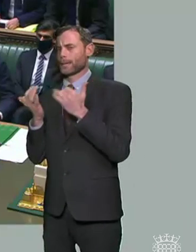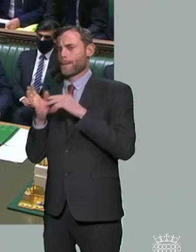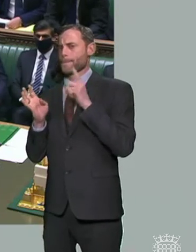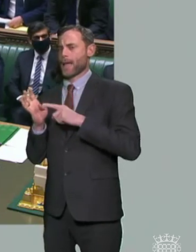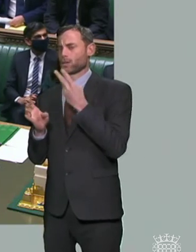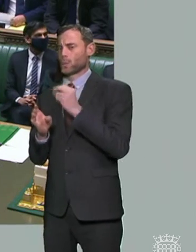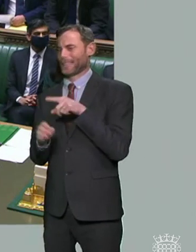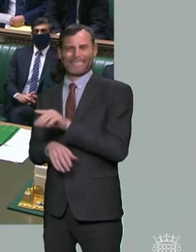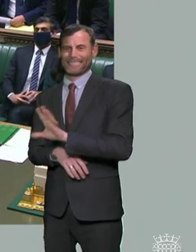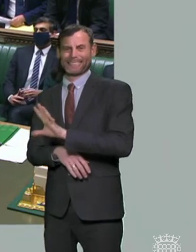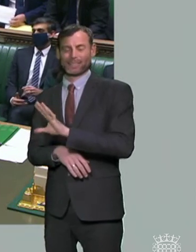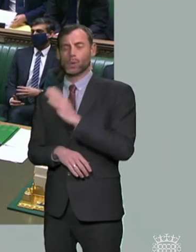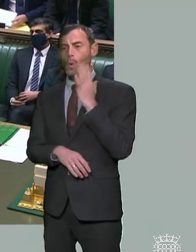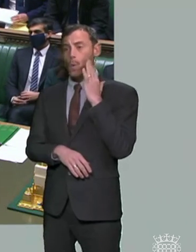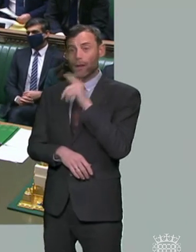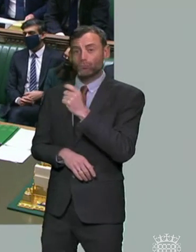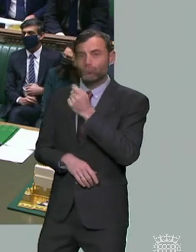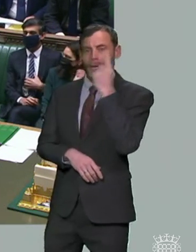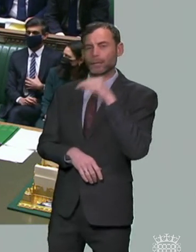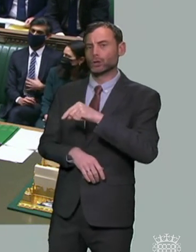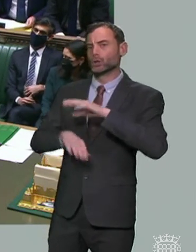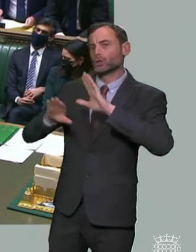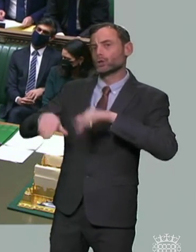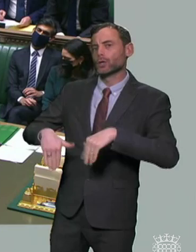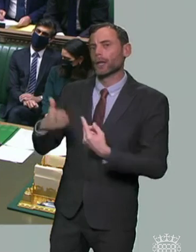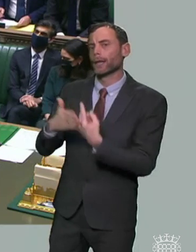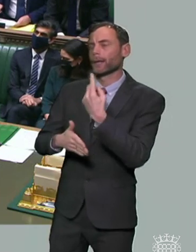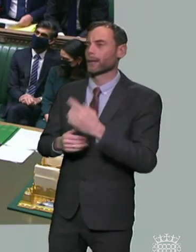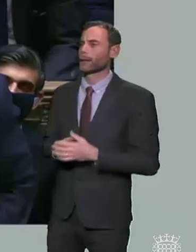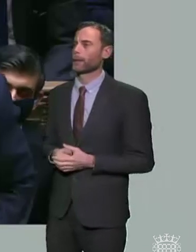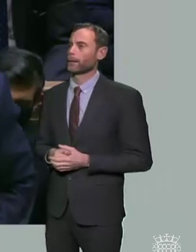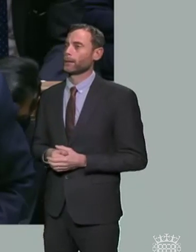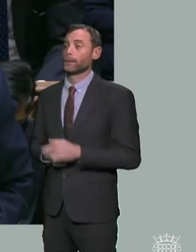I am grateful to the right hon.